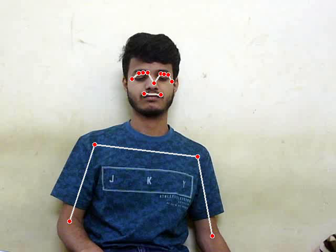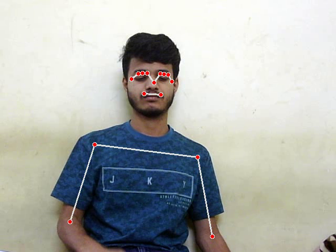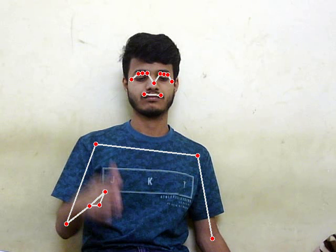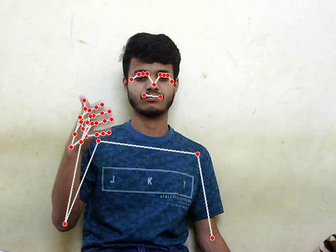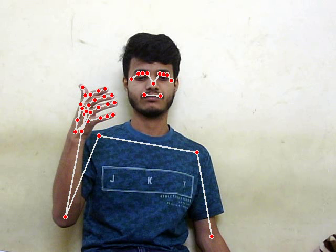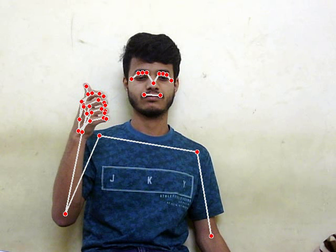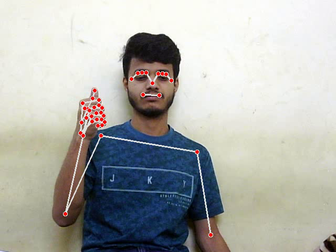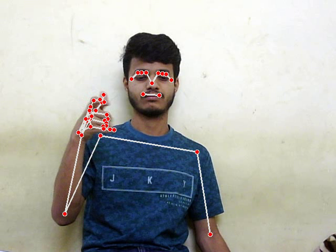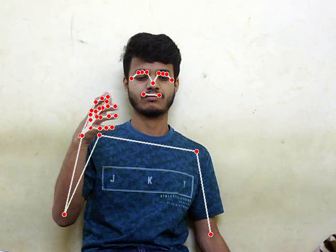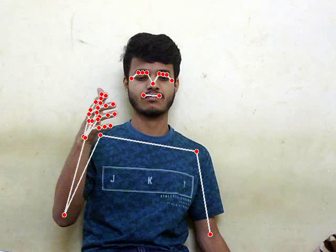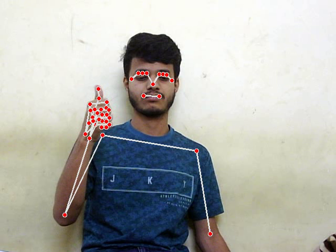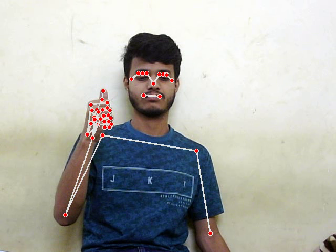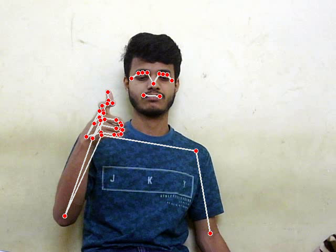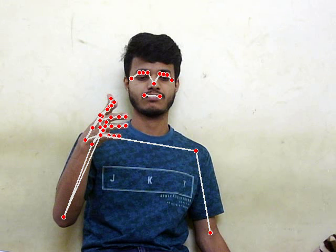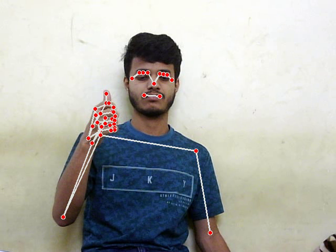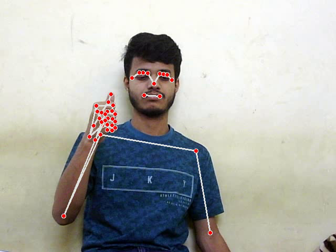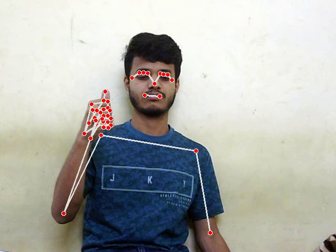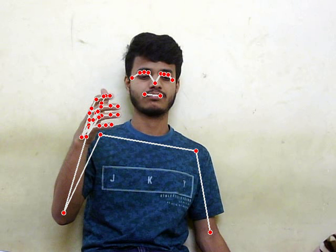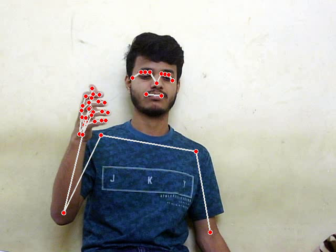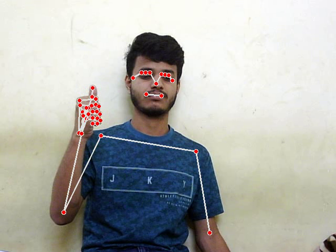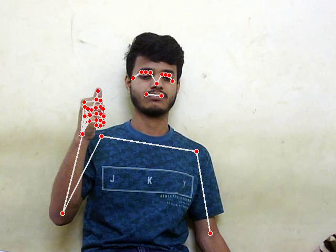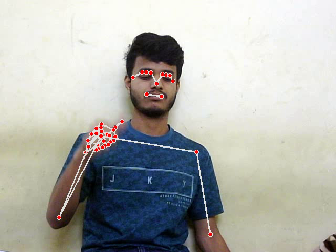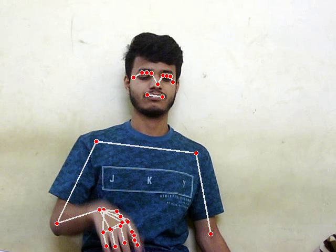milk